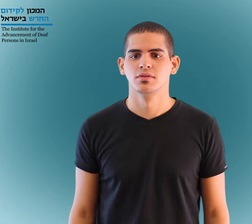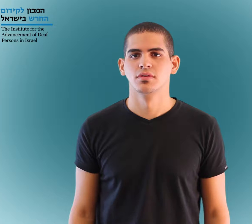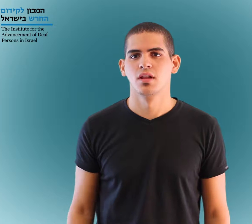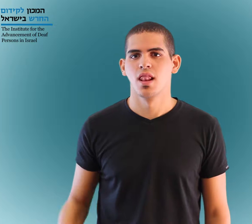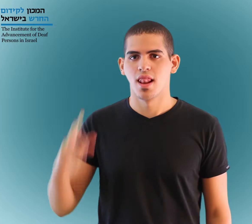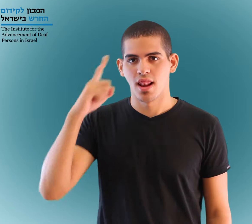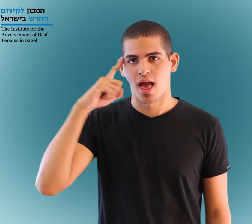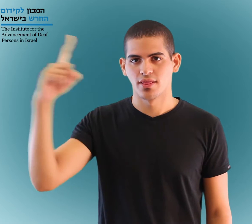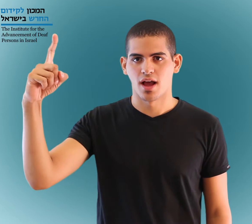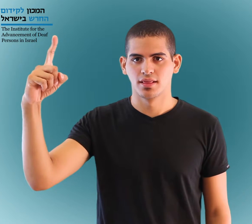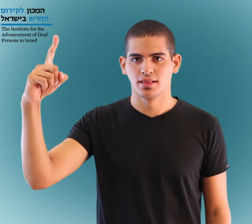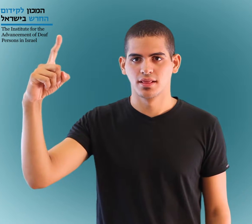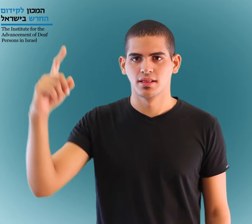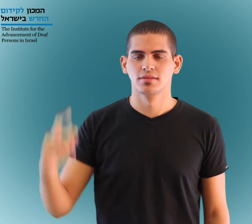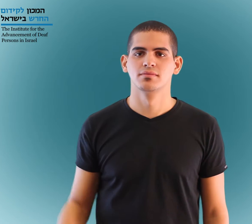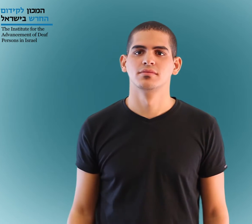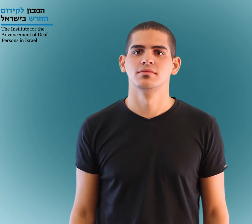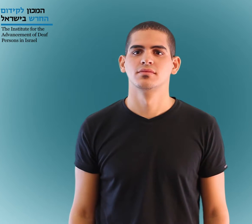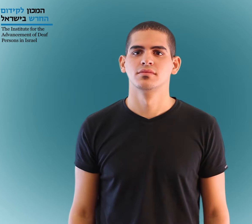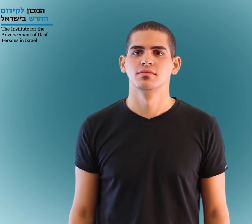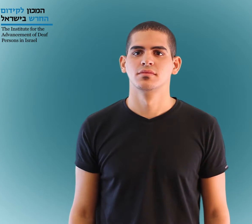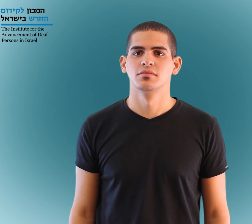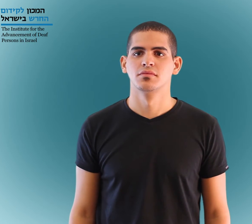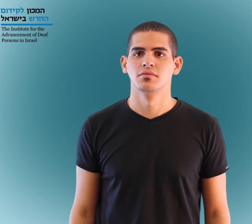לדעת